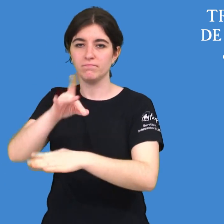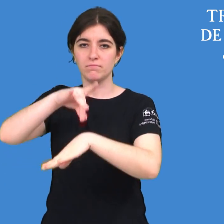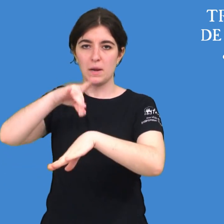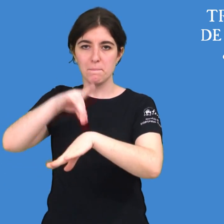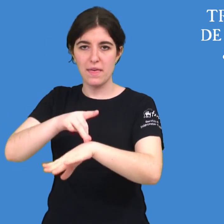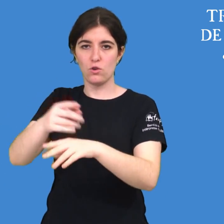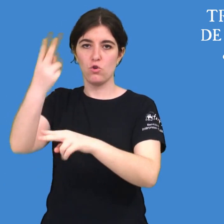enfermo